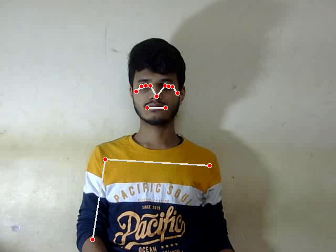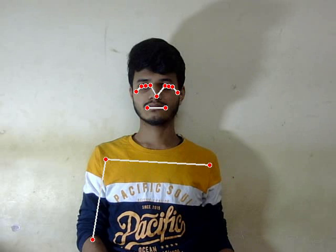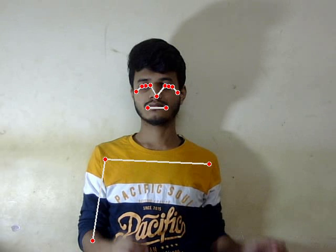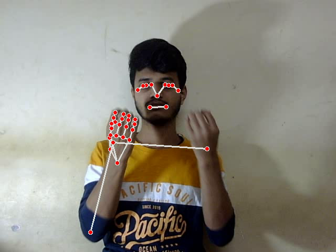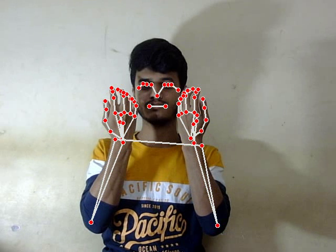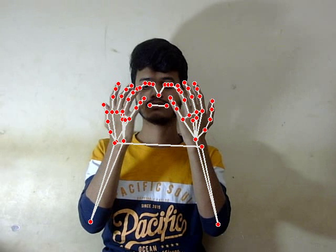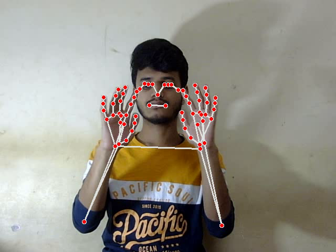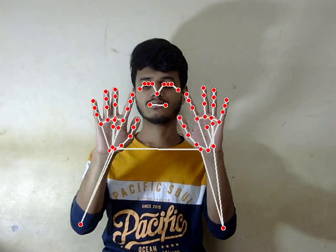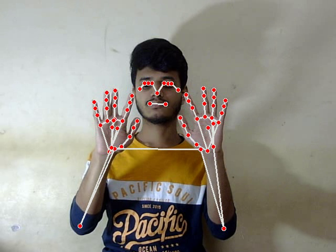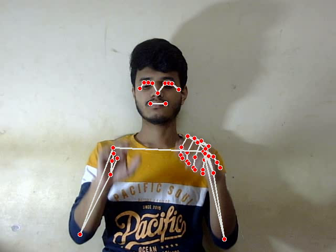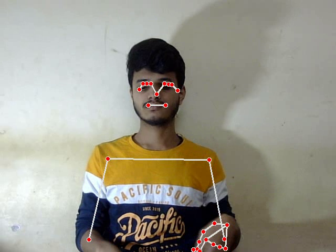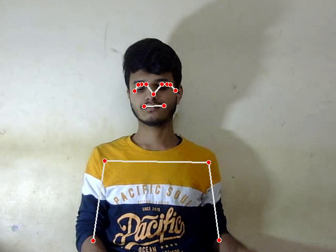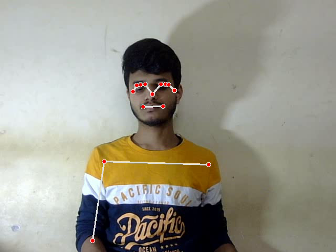finish